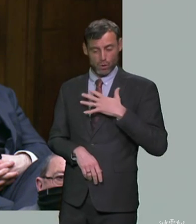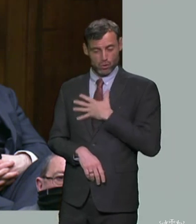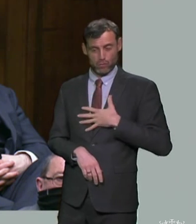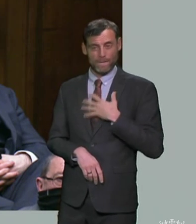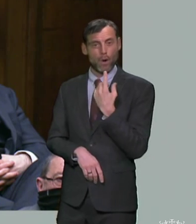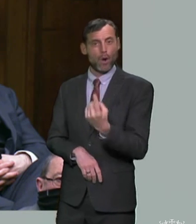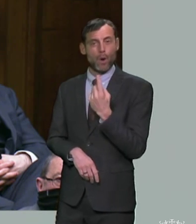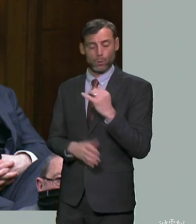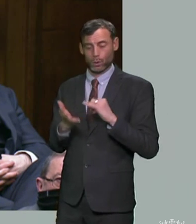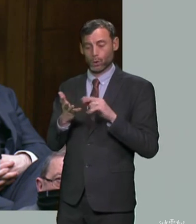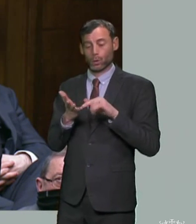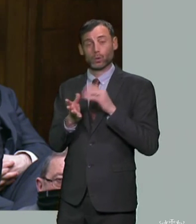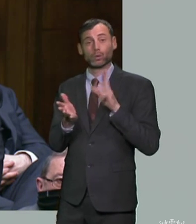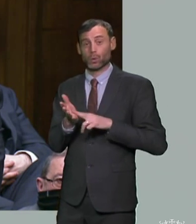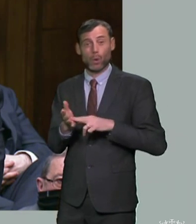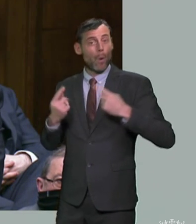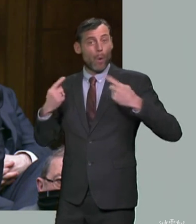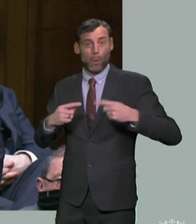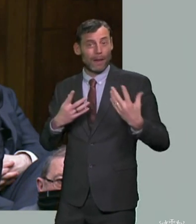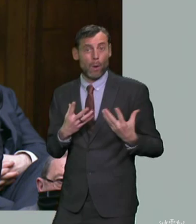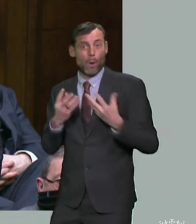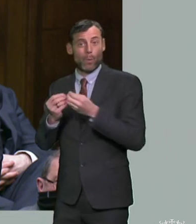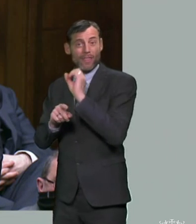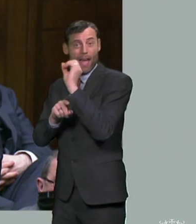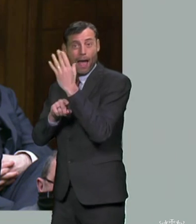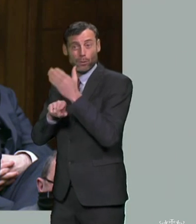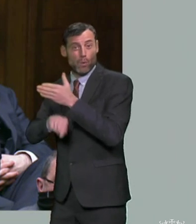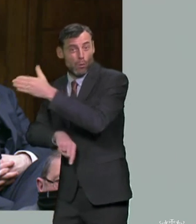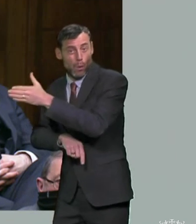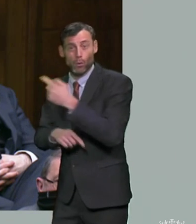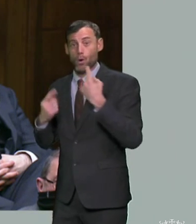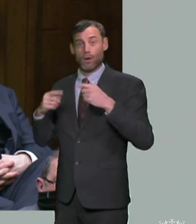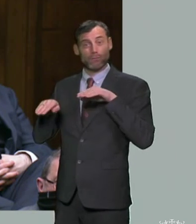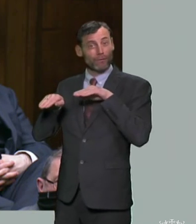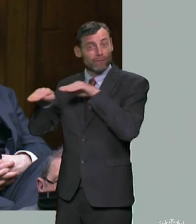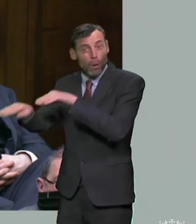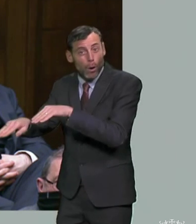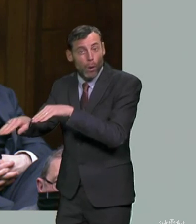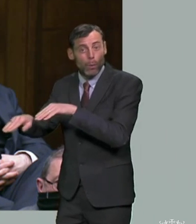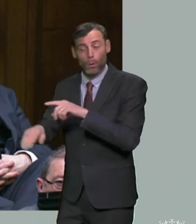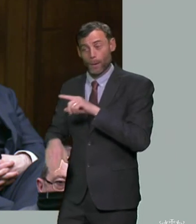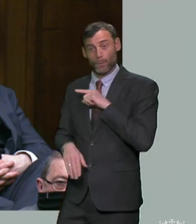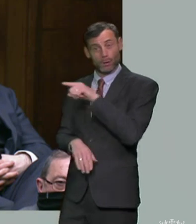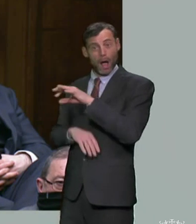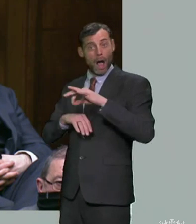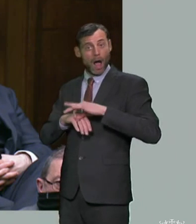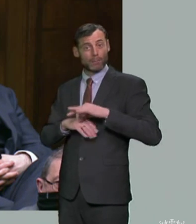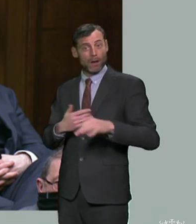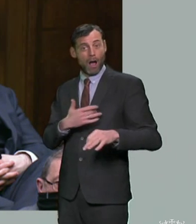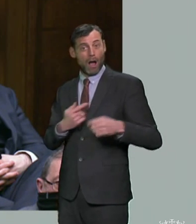My constituent Susan was not allowed to go in the ambulance or even to follow the ambulance, blue light and all, after her husband had a heart attack.